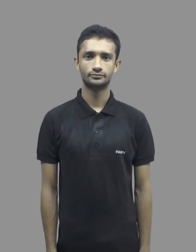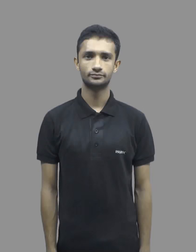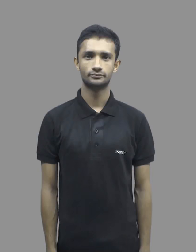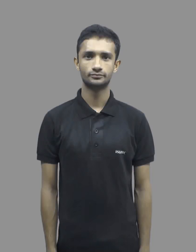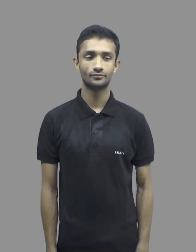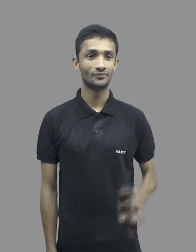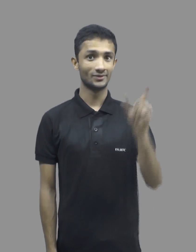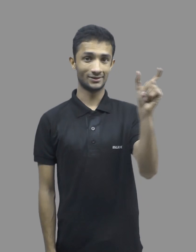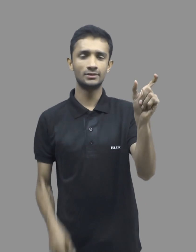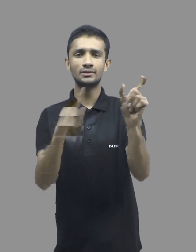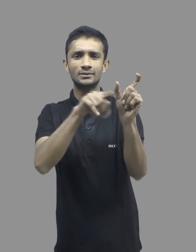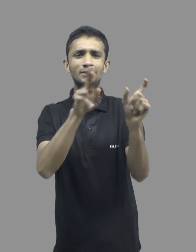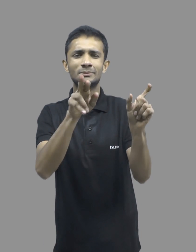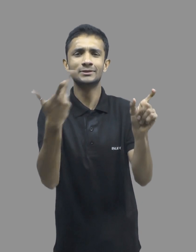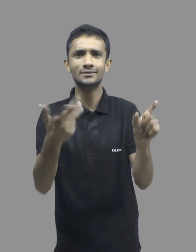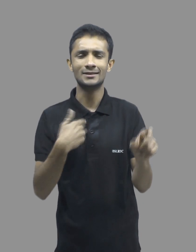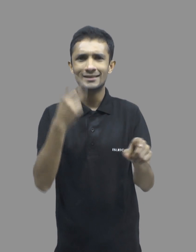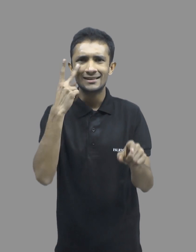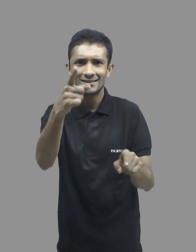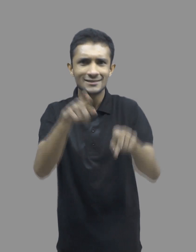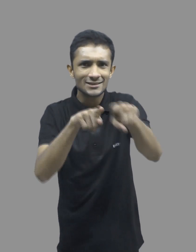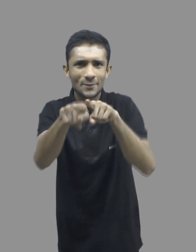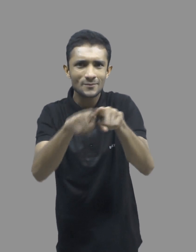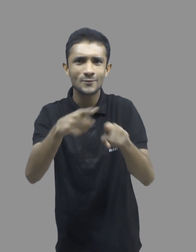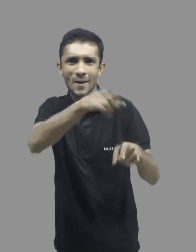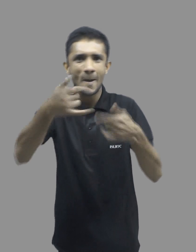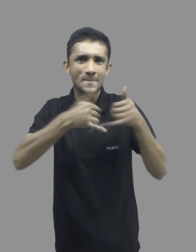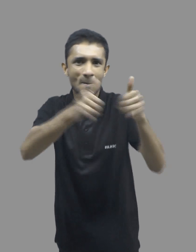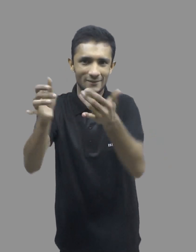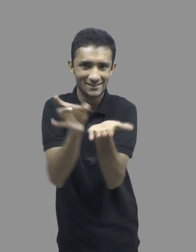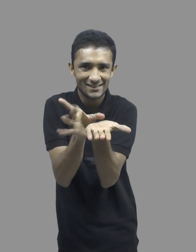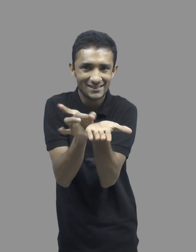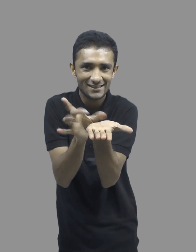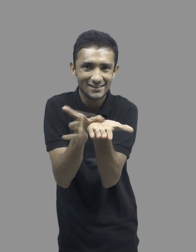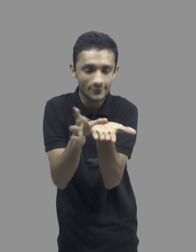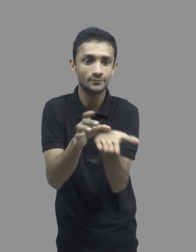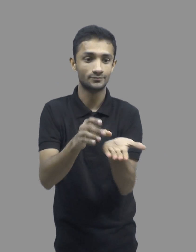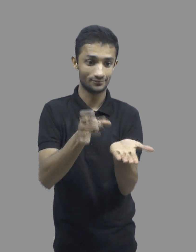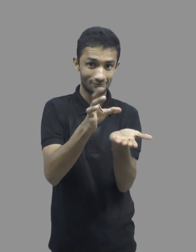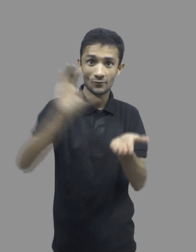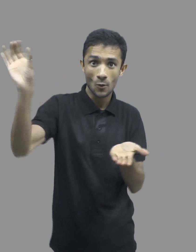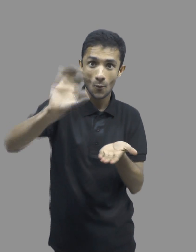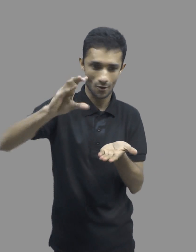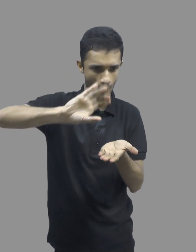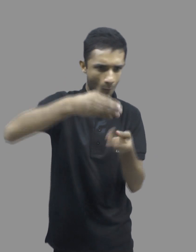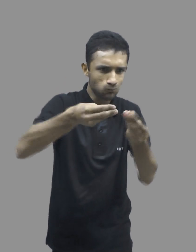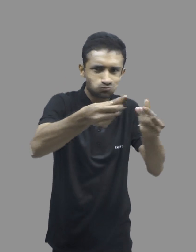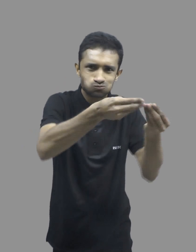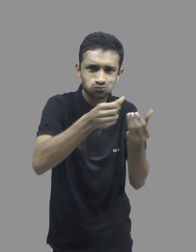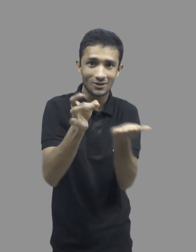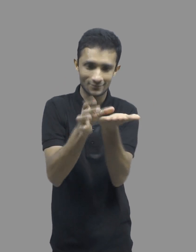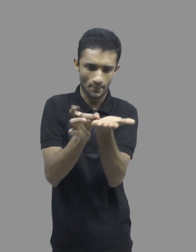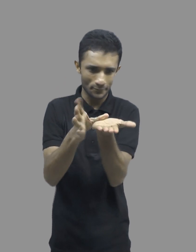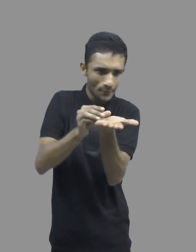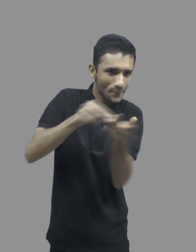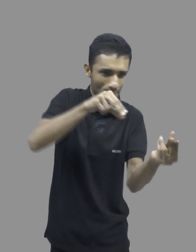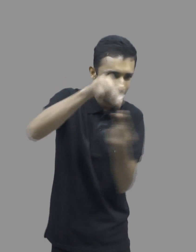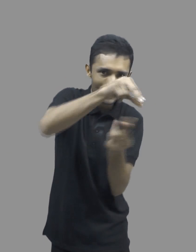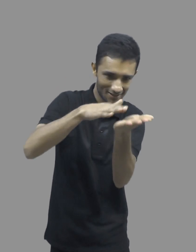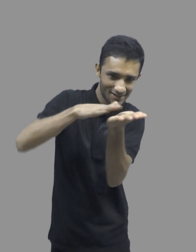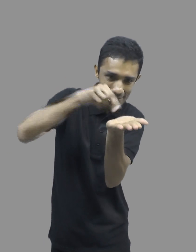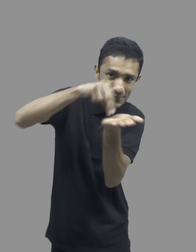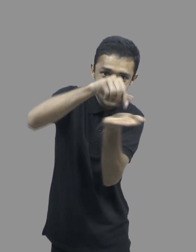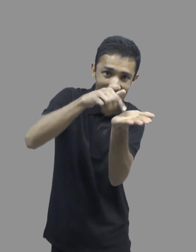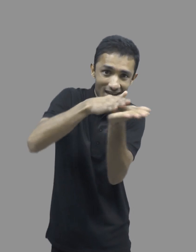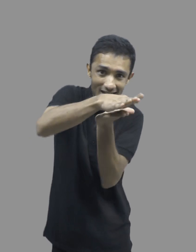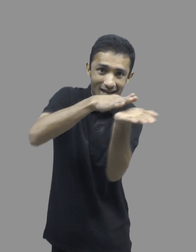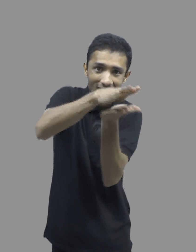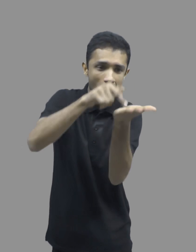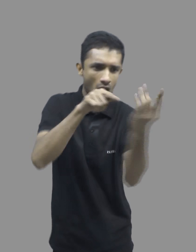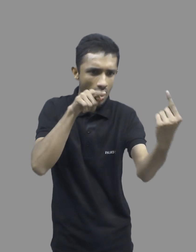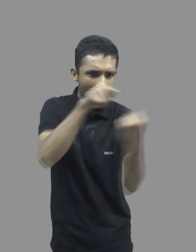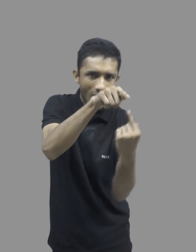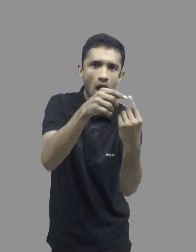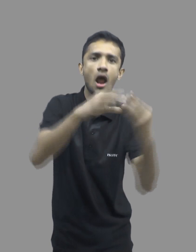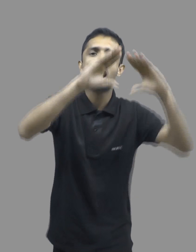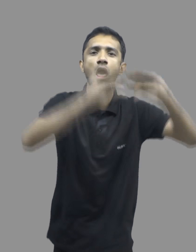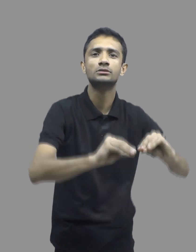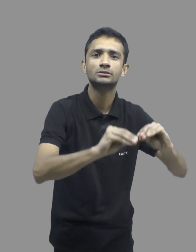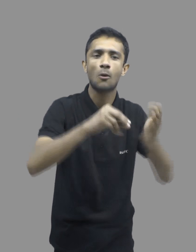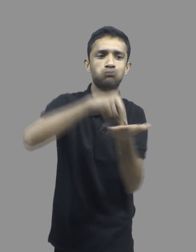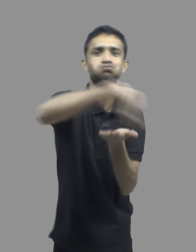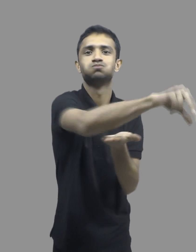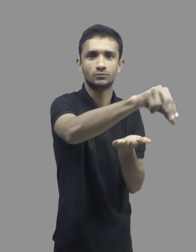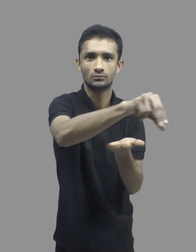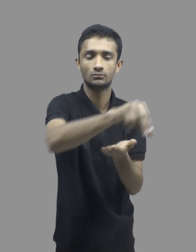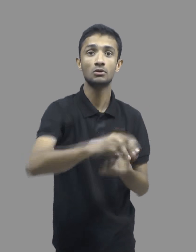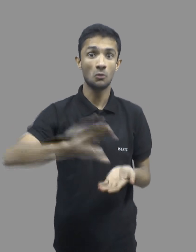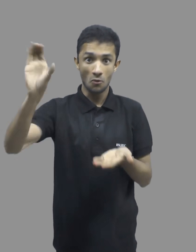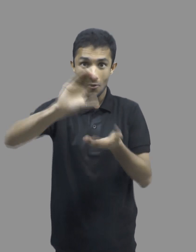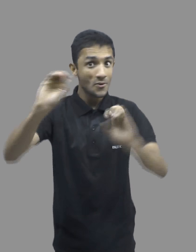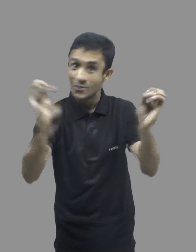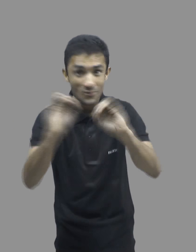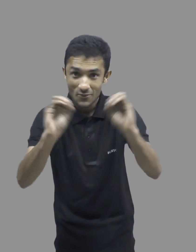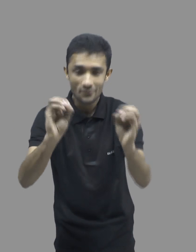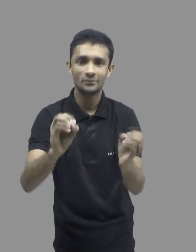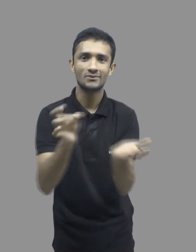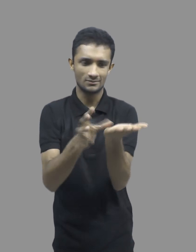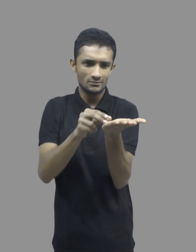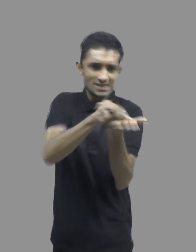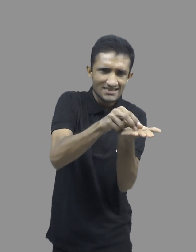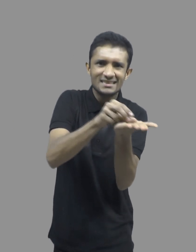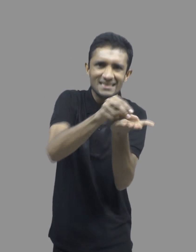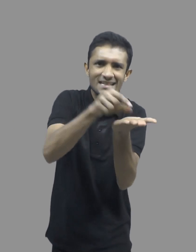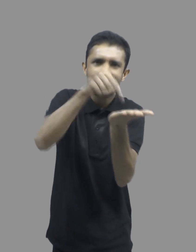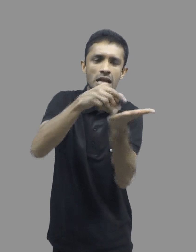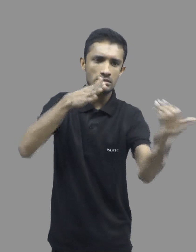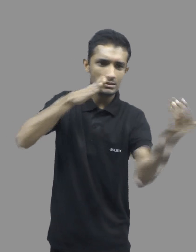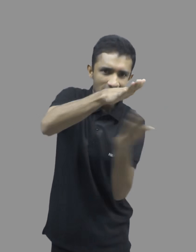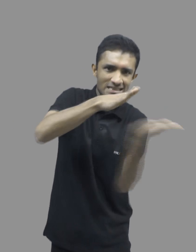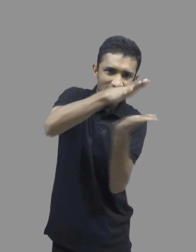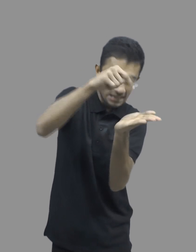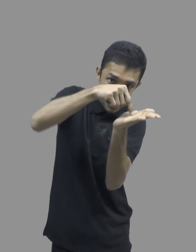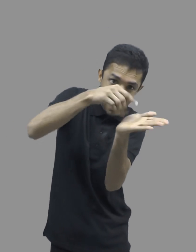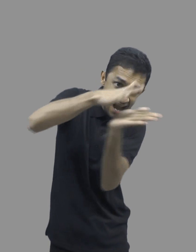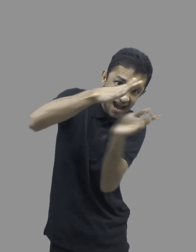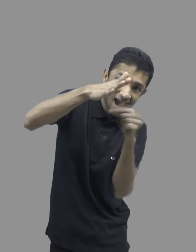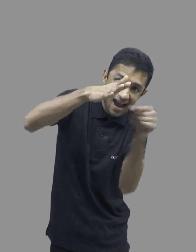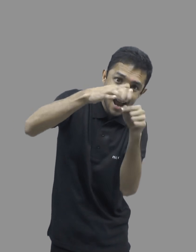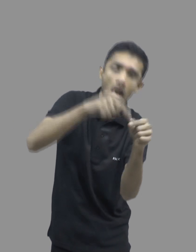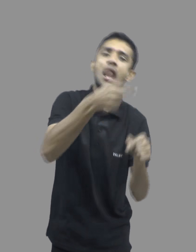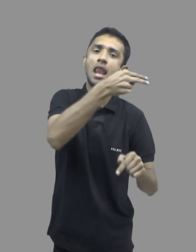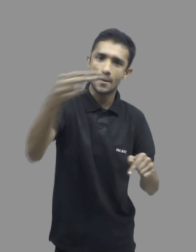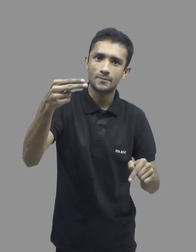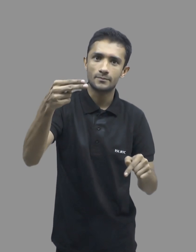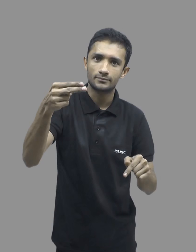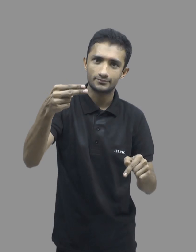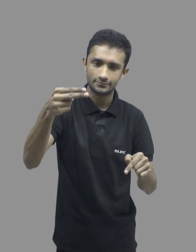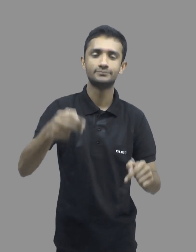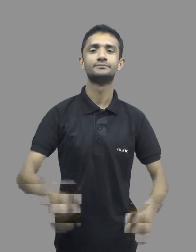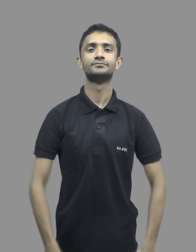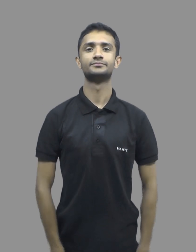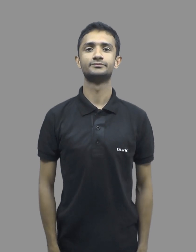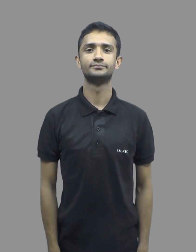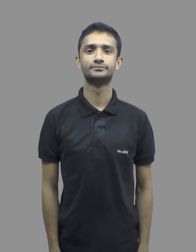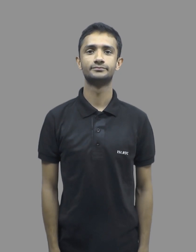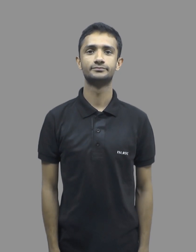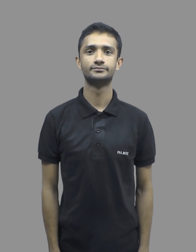Friction